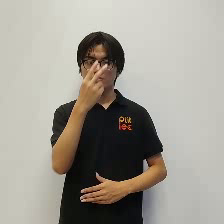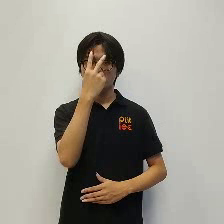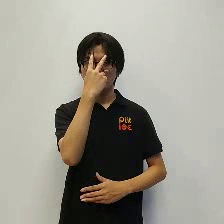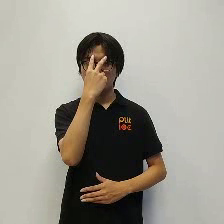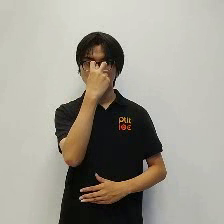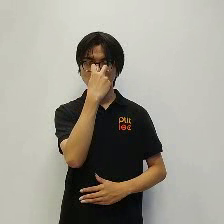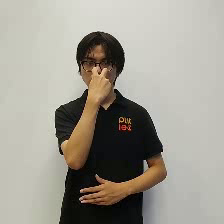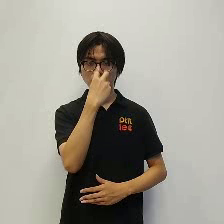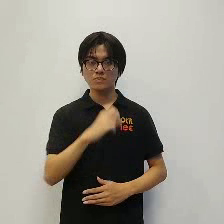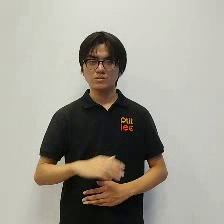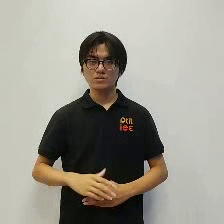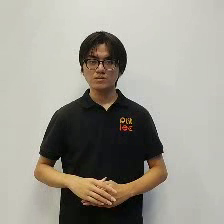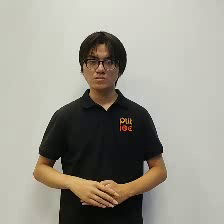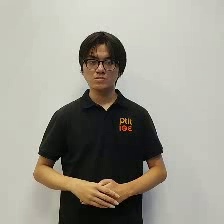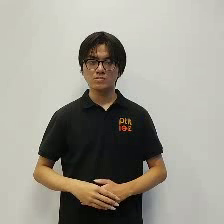Khóc